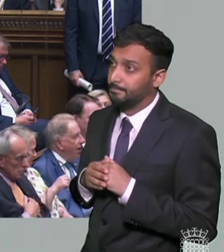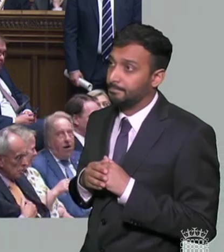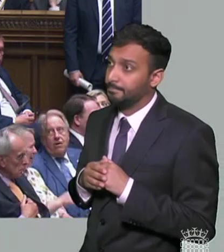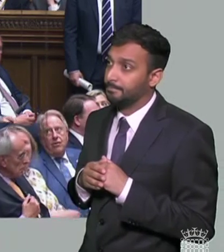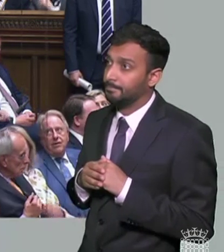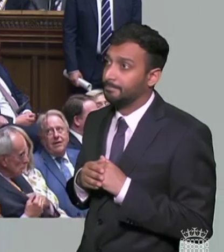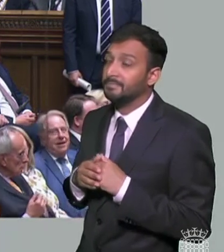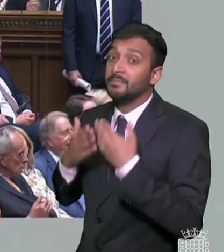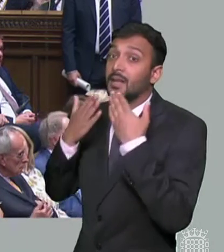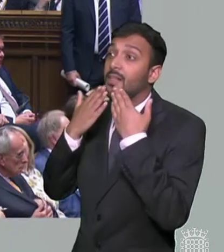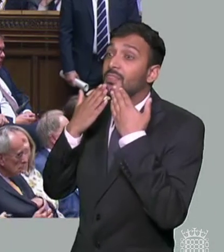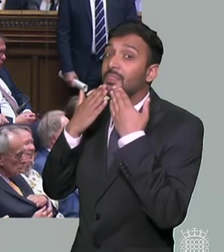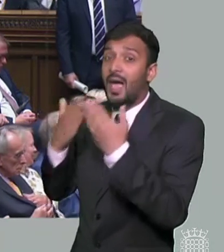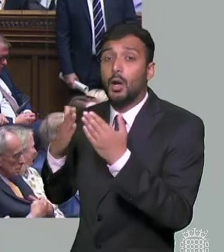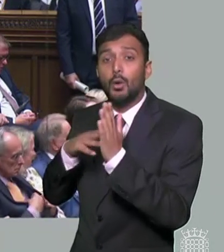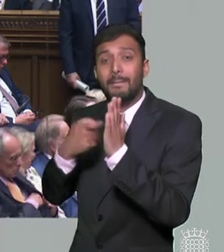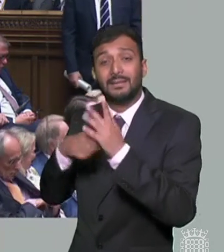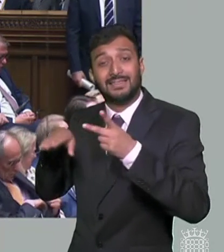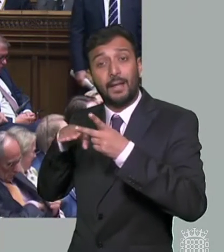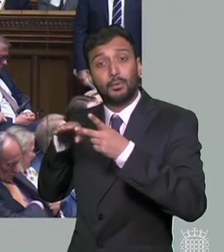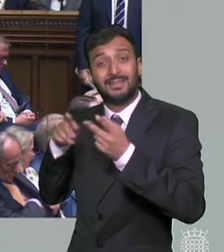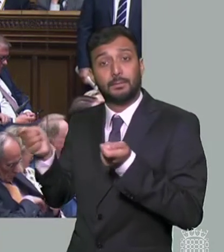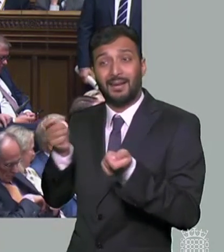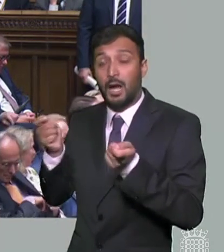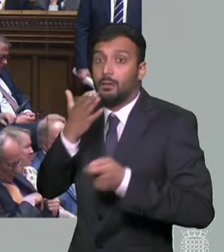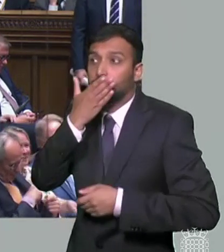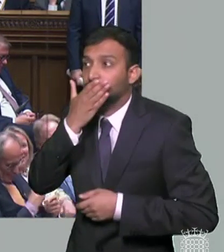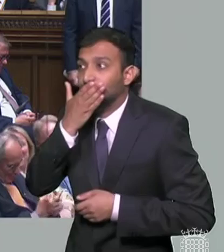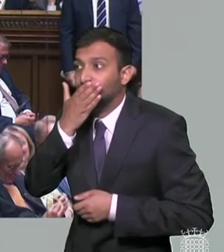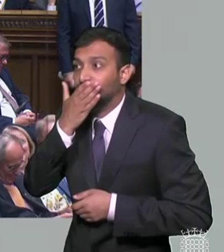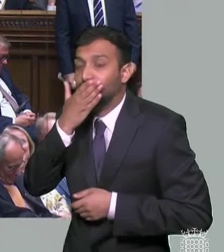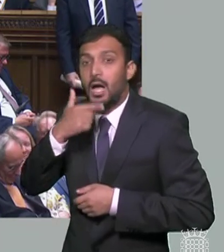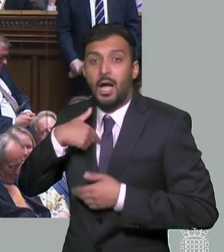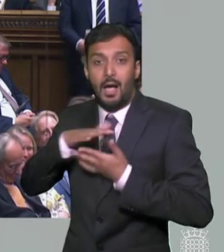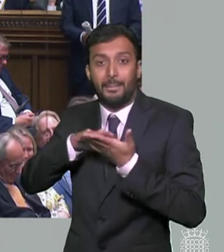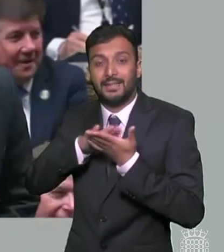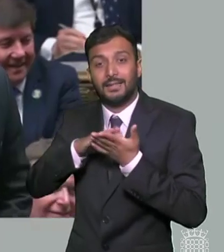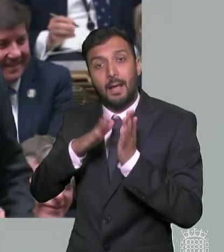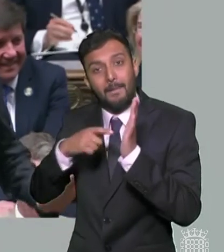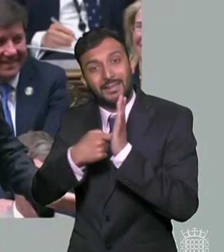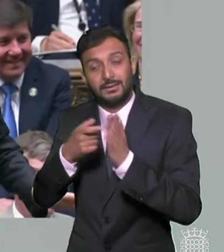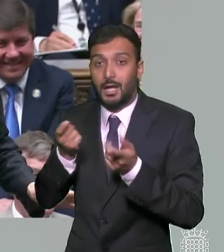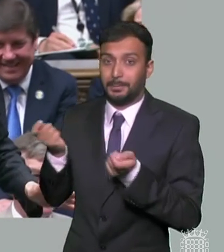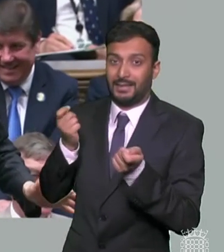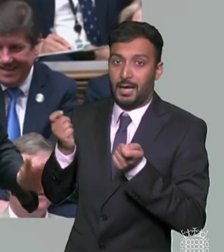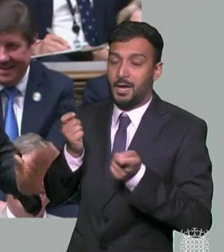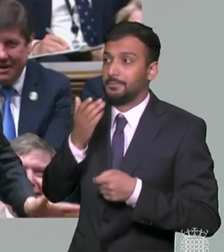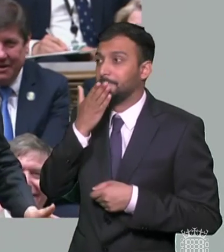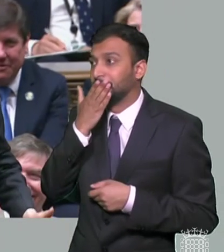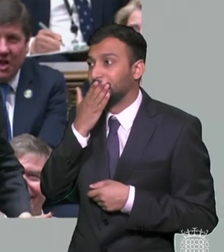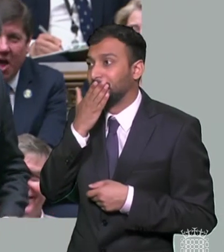Thank you very much, Mr Deputy Speaker.